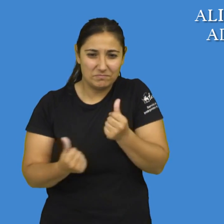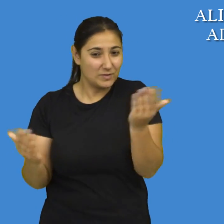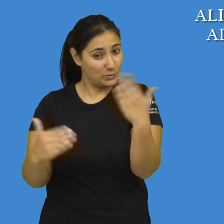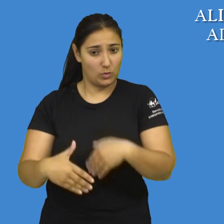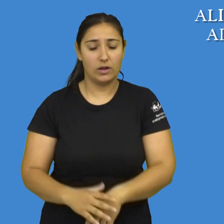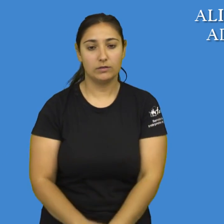haber no